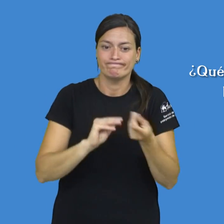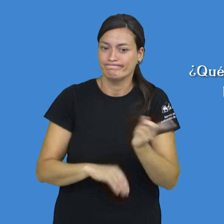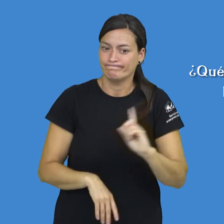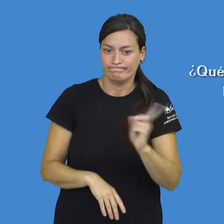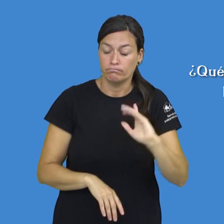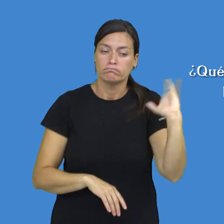no